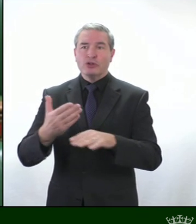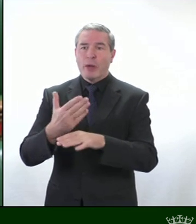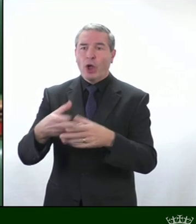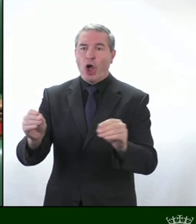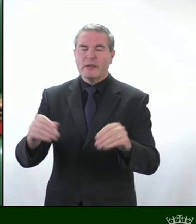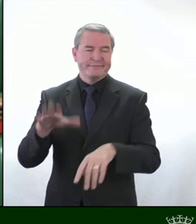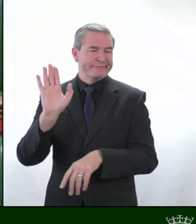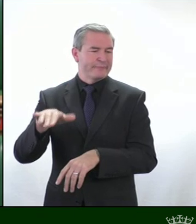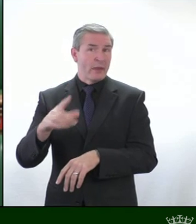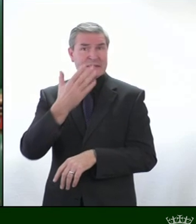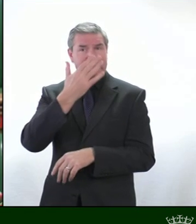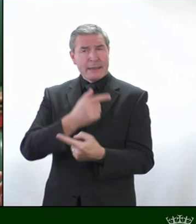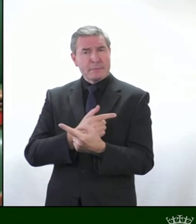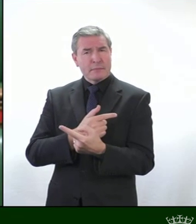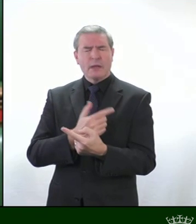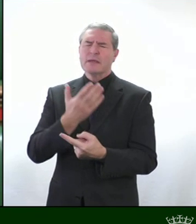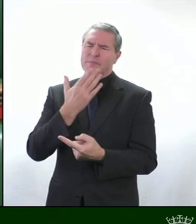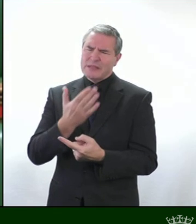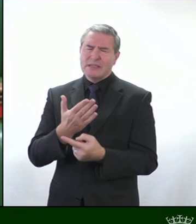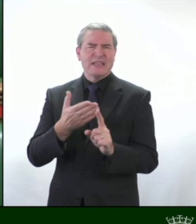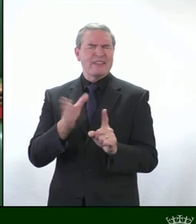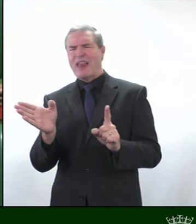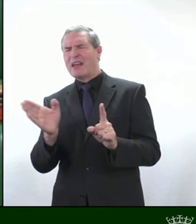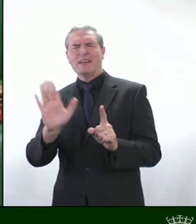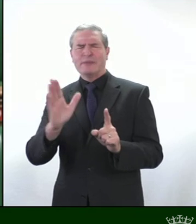I urge the Prime Minister to take this seriously; do not deflect.